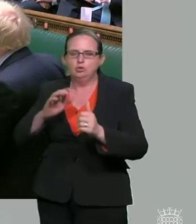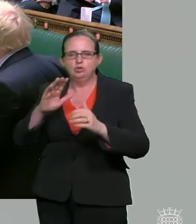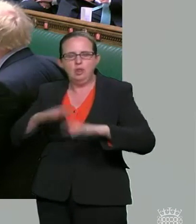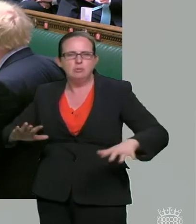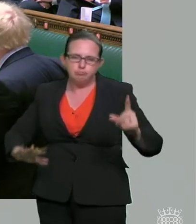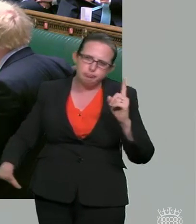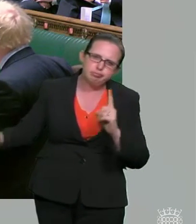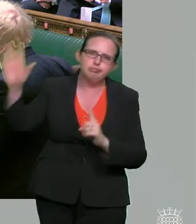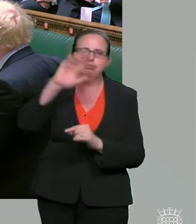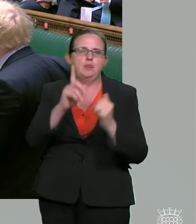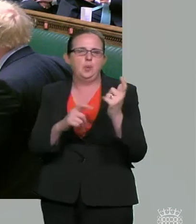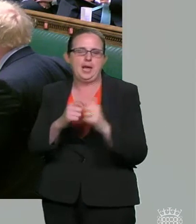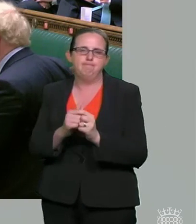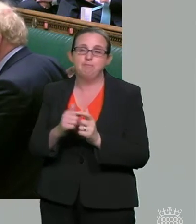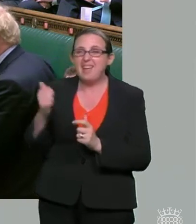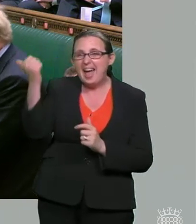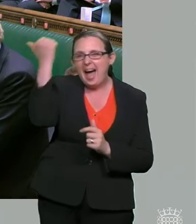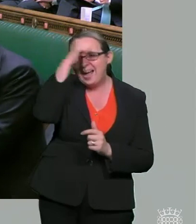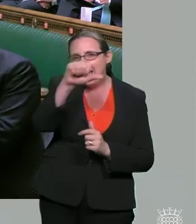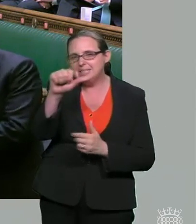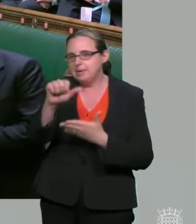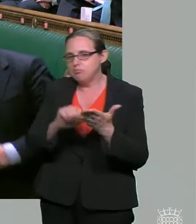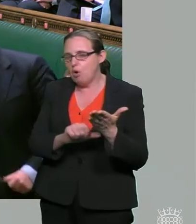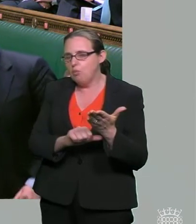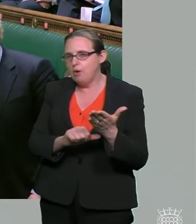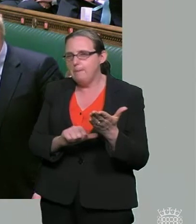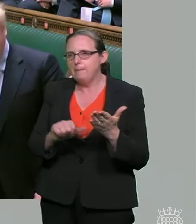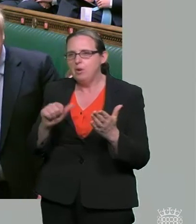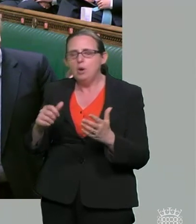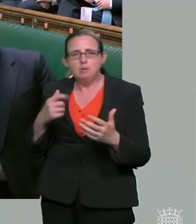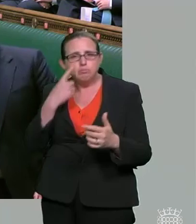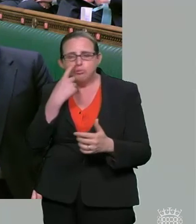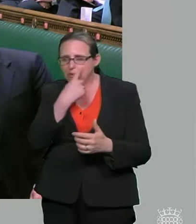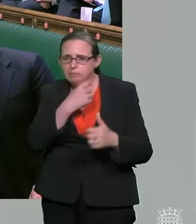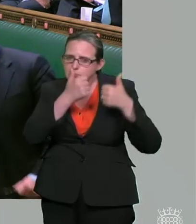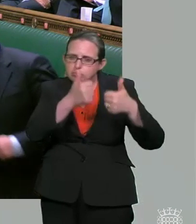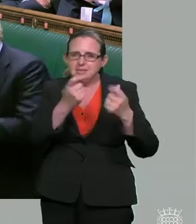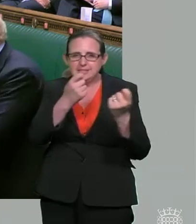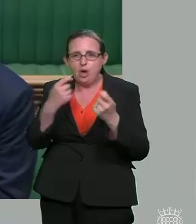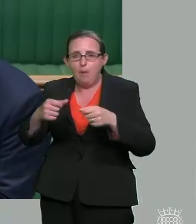When we rolled out the academies programme, which has driven up standards, who opposed it?